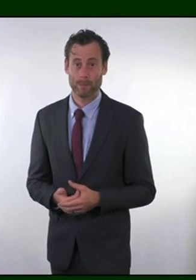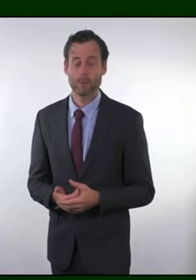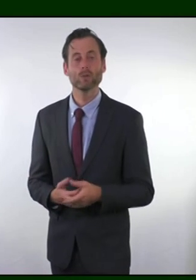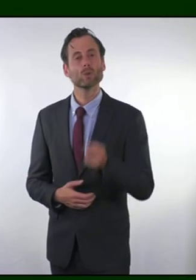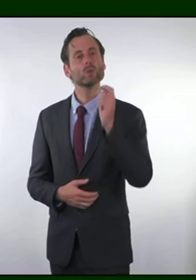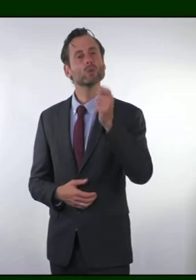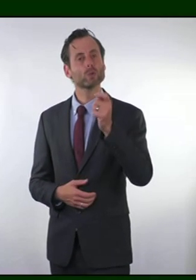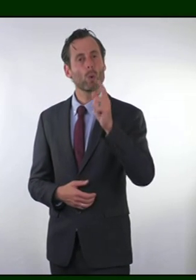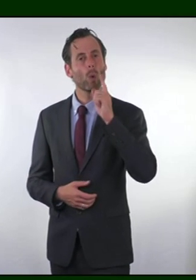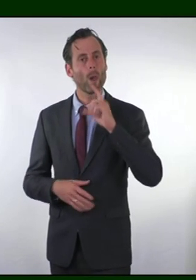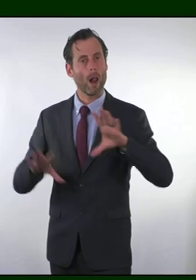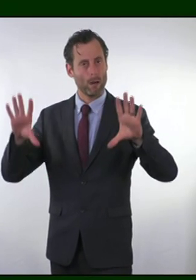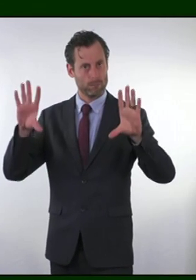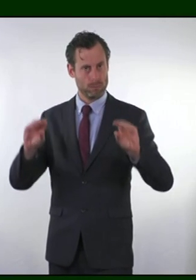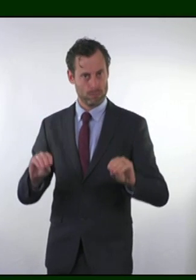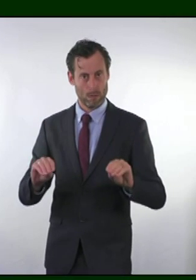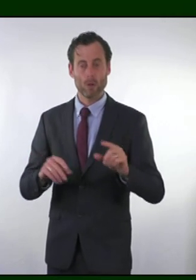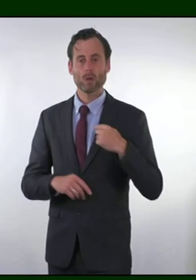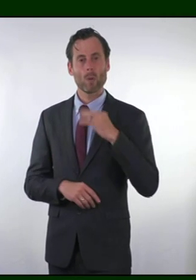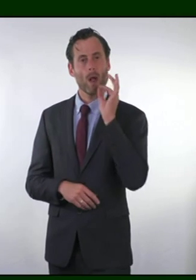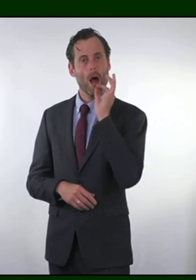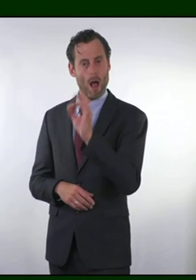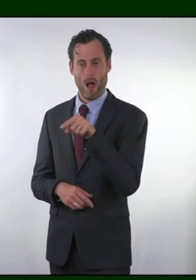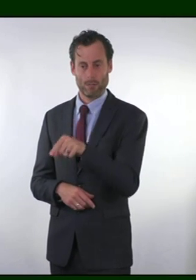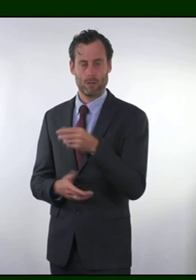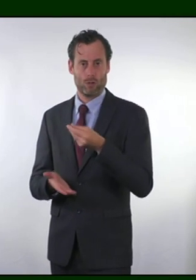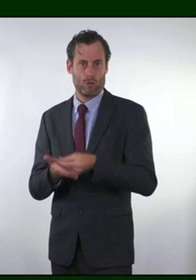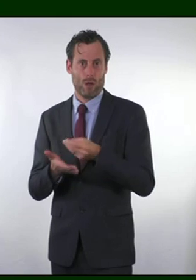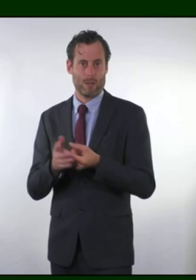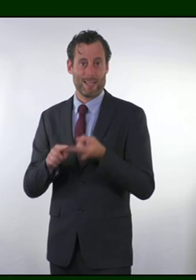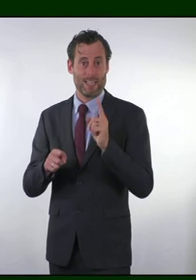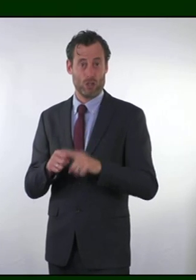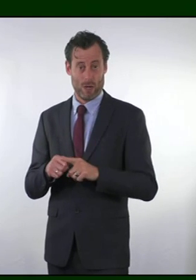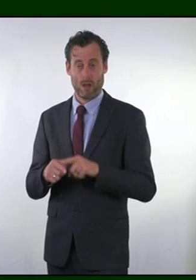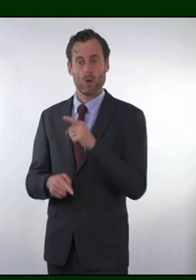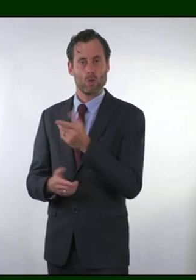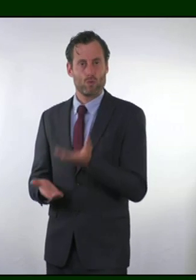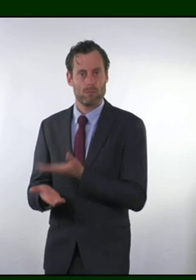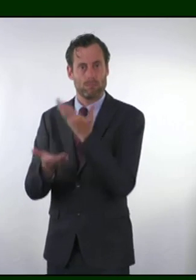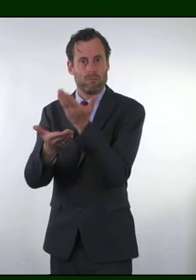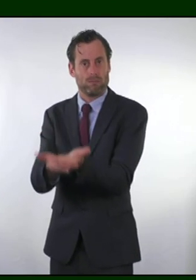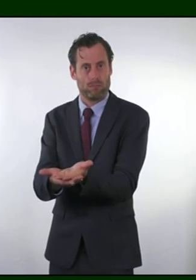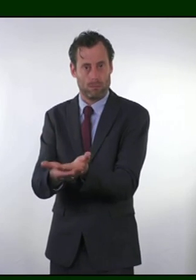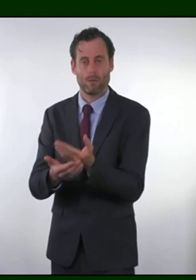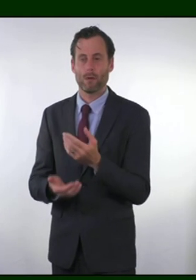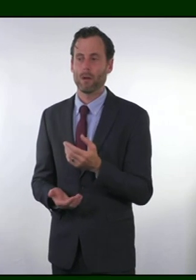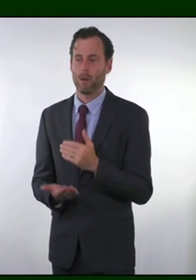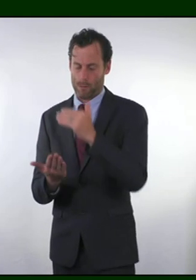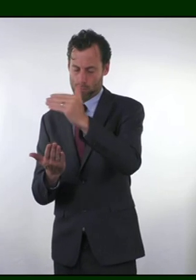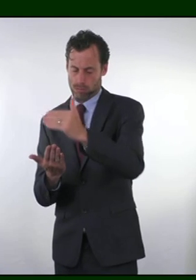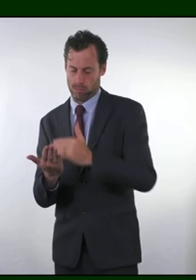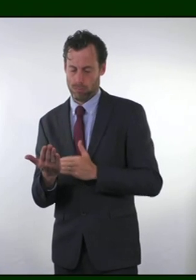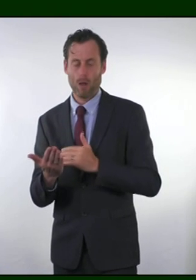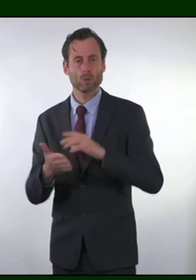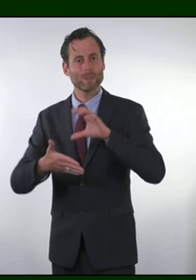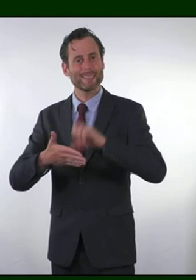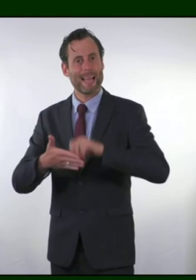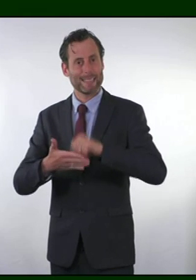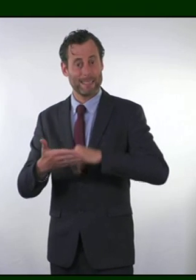In a moment, I will call the Chancellor of the Exchequer to move a provisional collection of taxes motion.